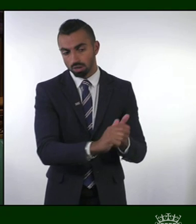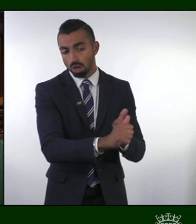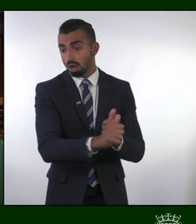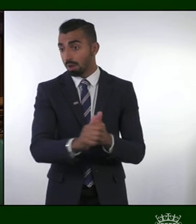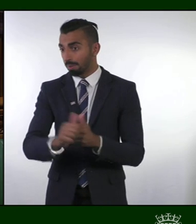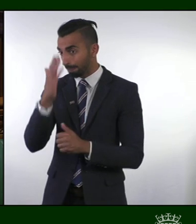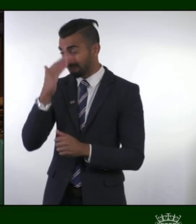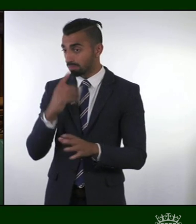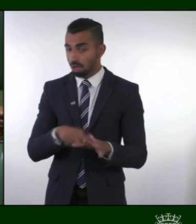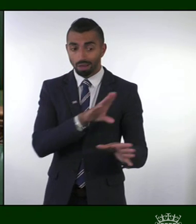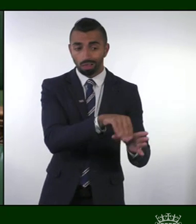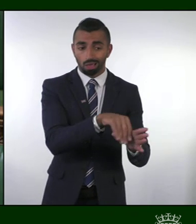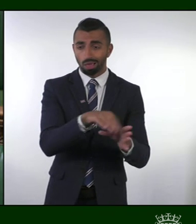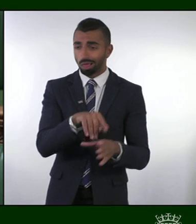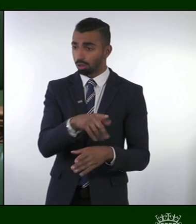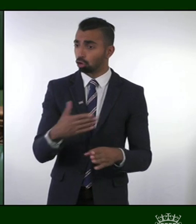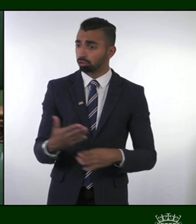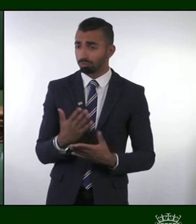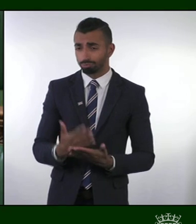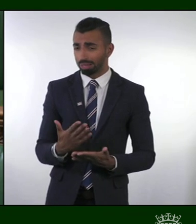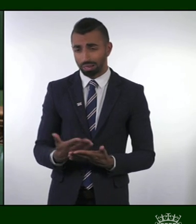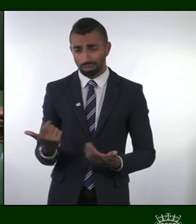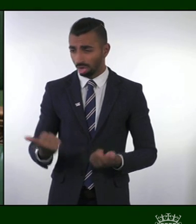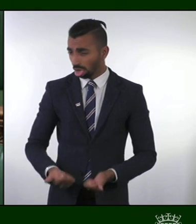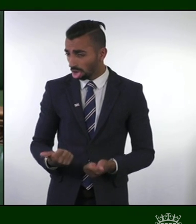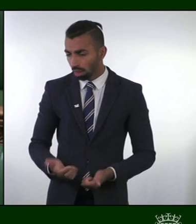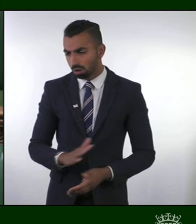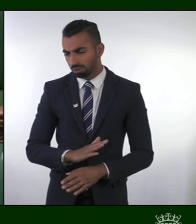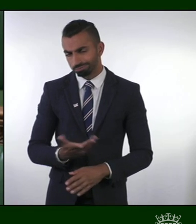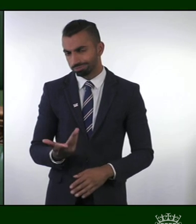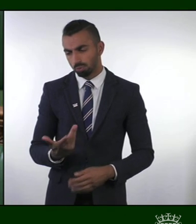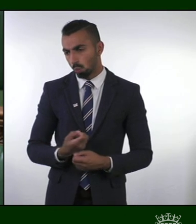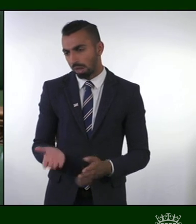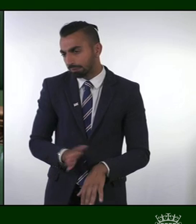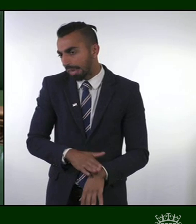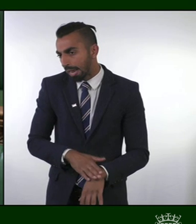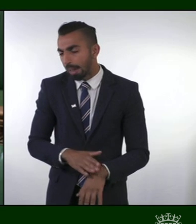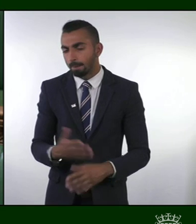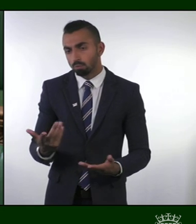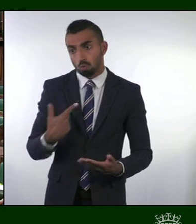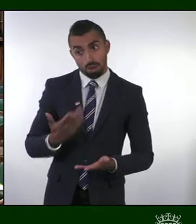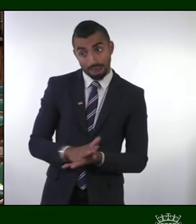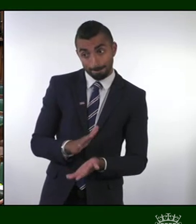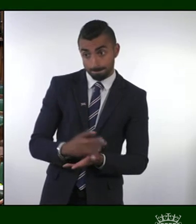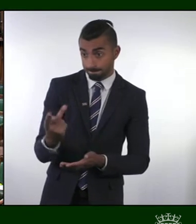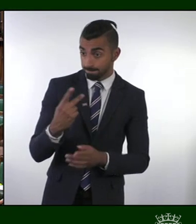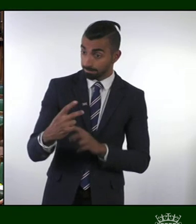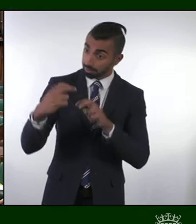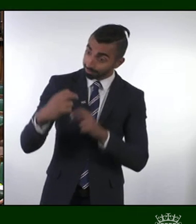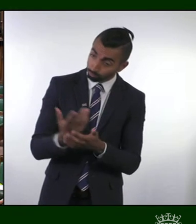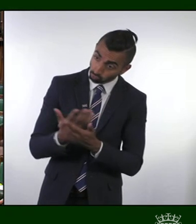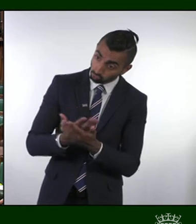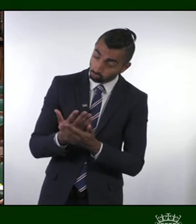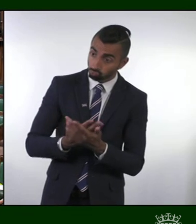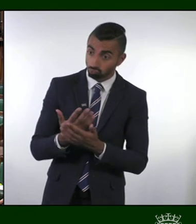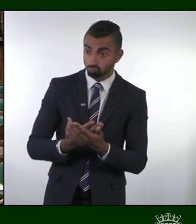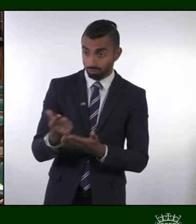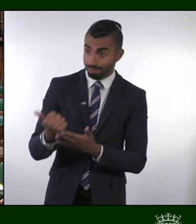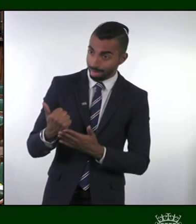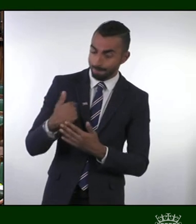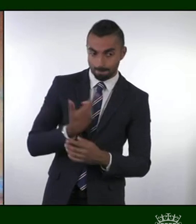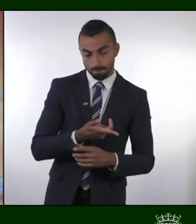It is important that we get it right as we construct the bidding process. I would be very grateful to him if he sat down with me so that we can get his thoughts on how best to achieve that.